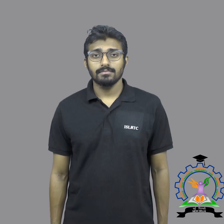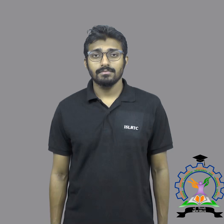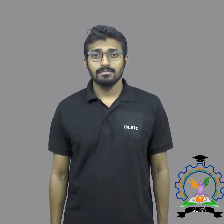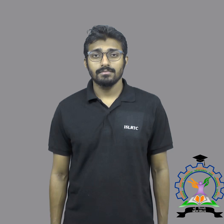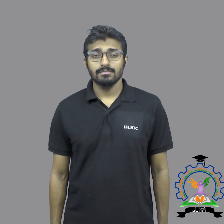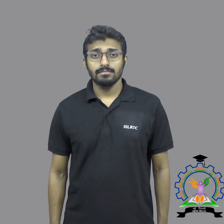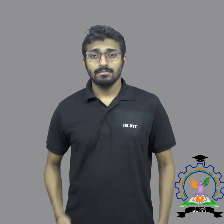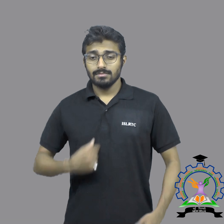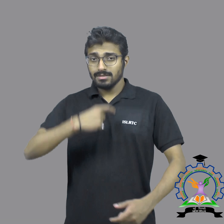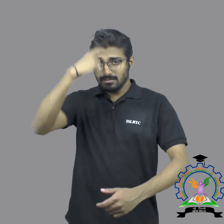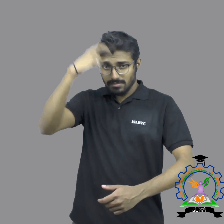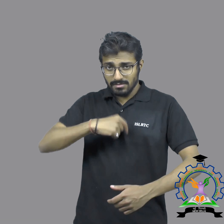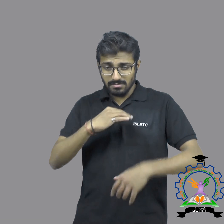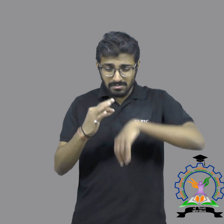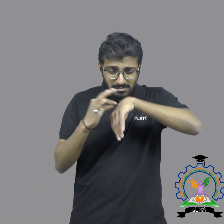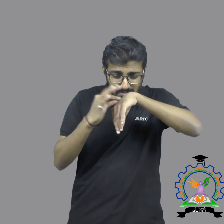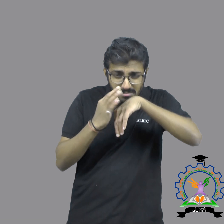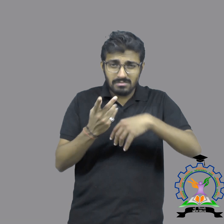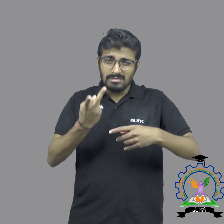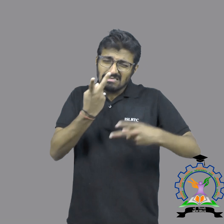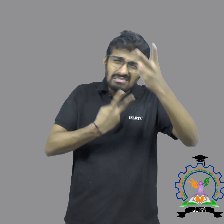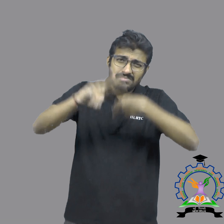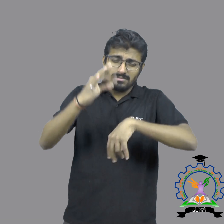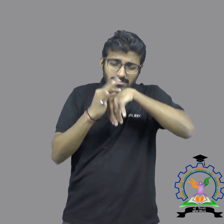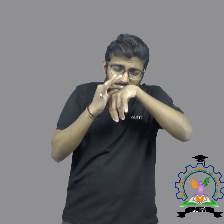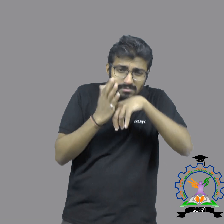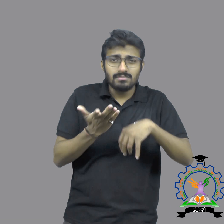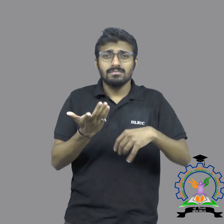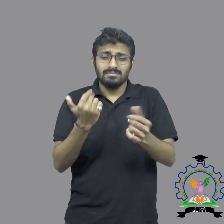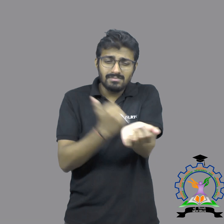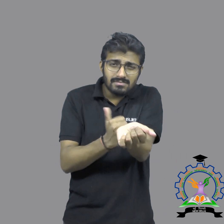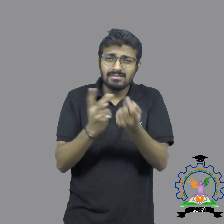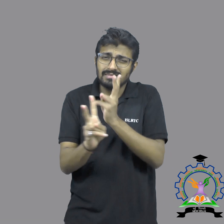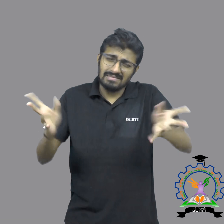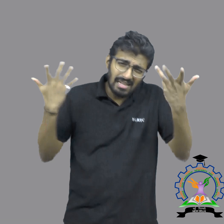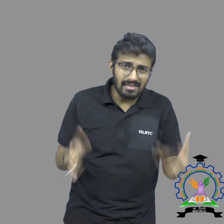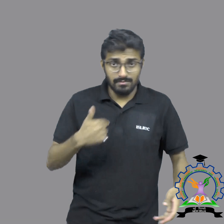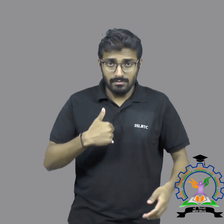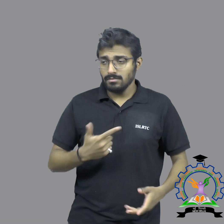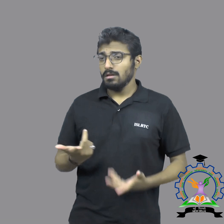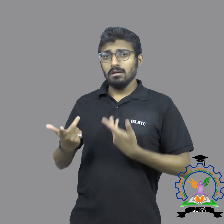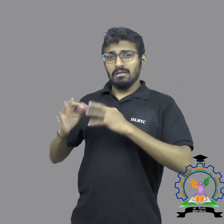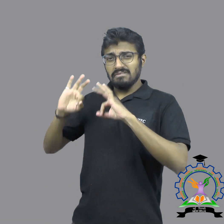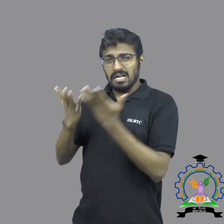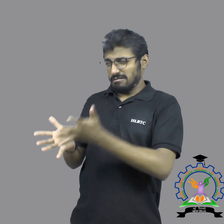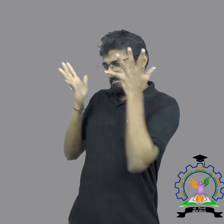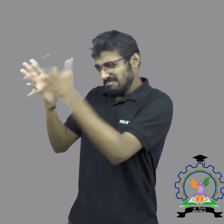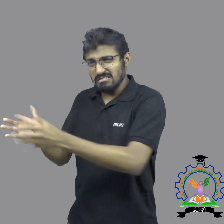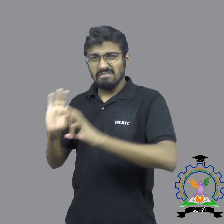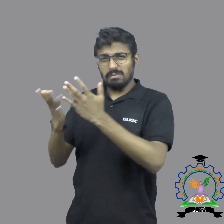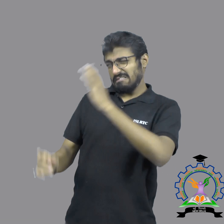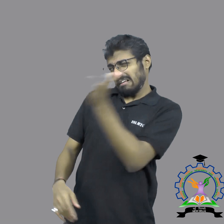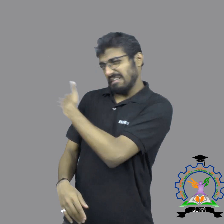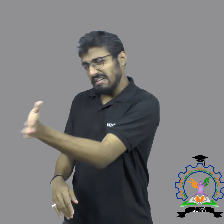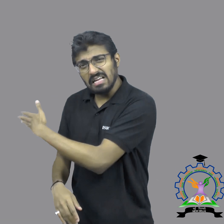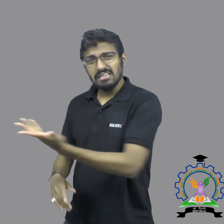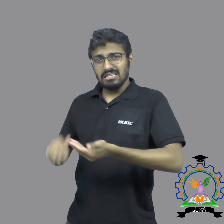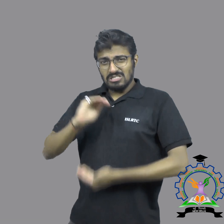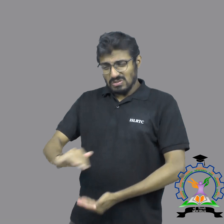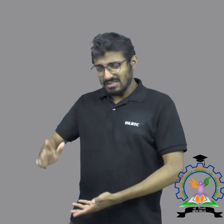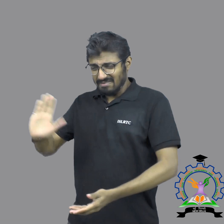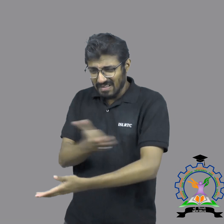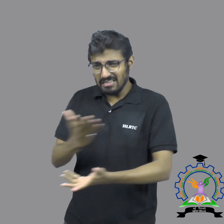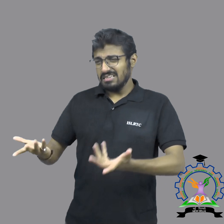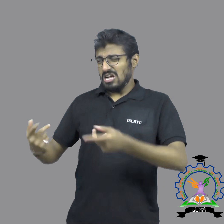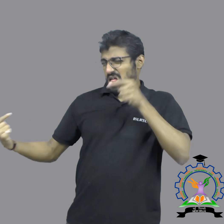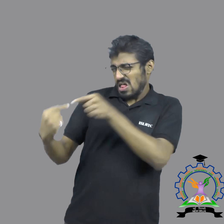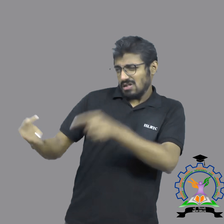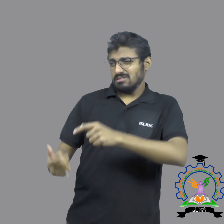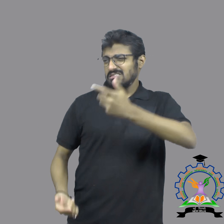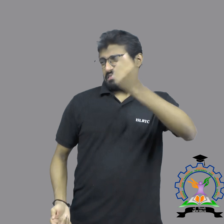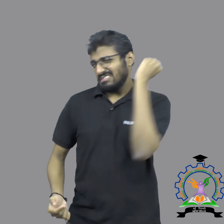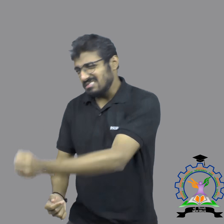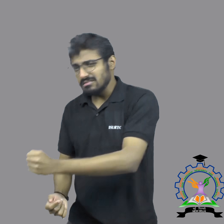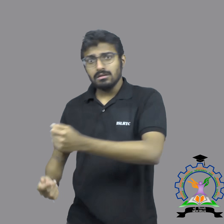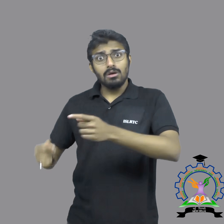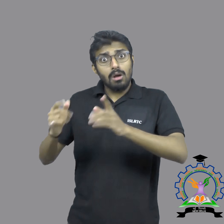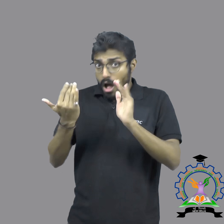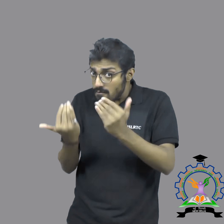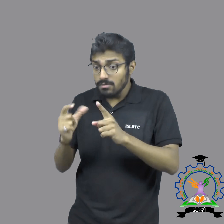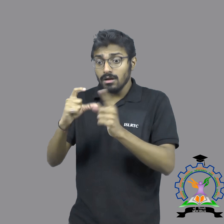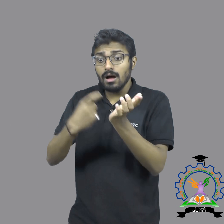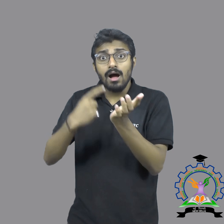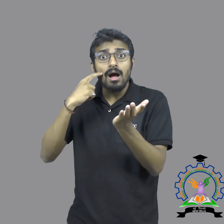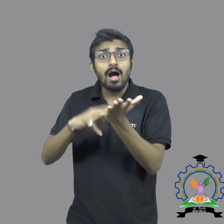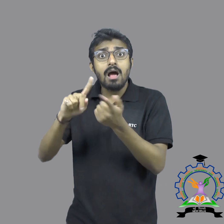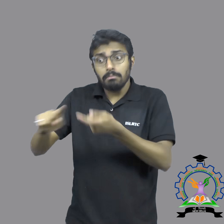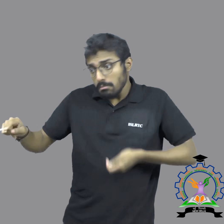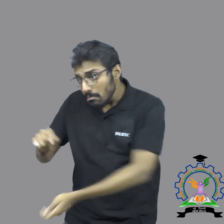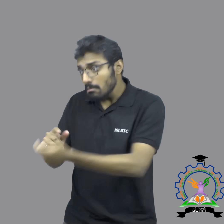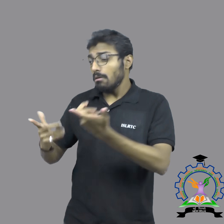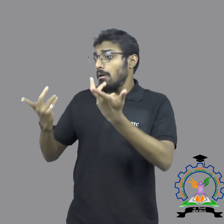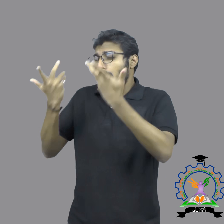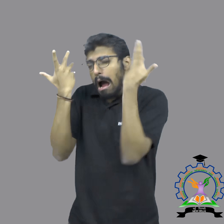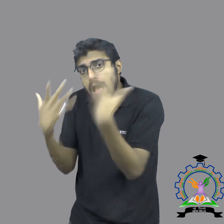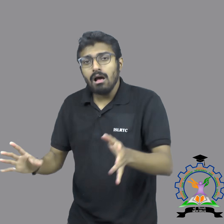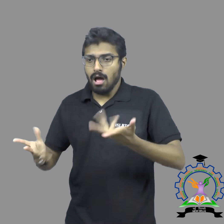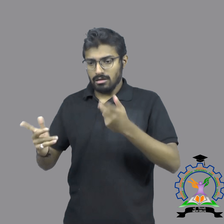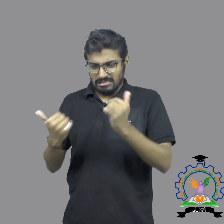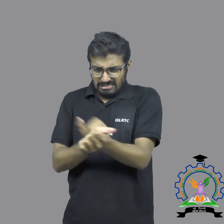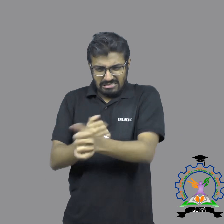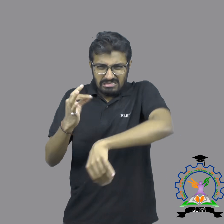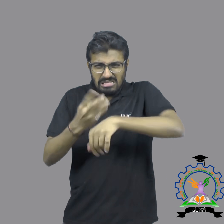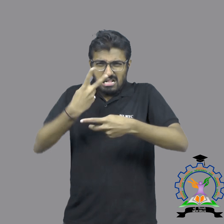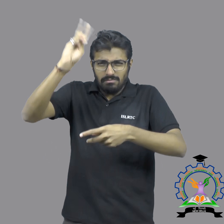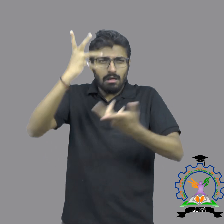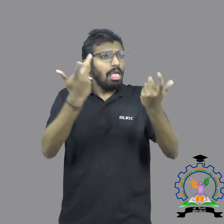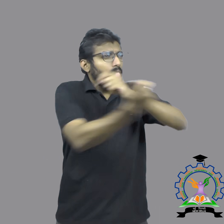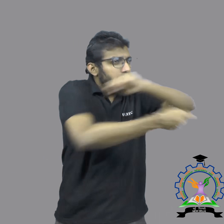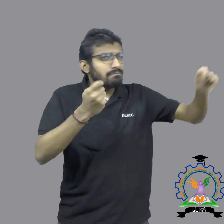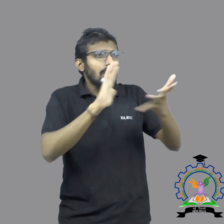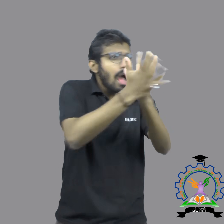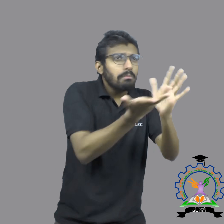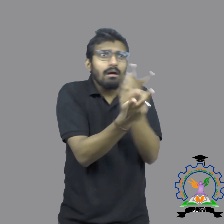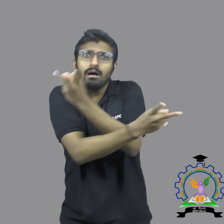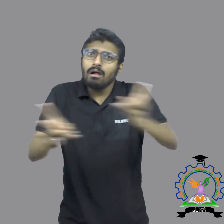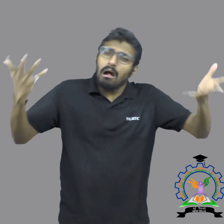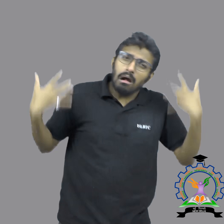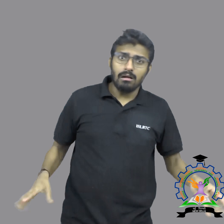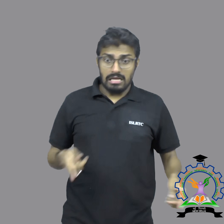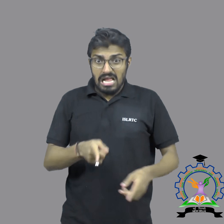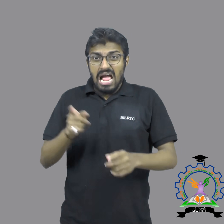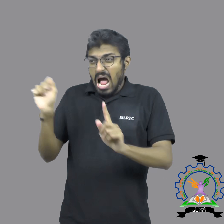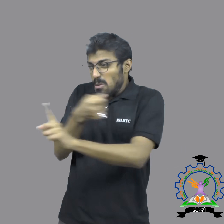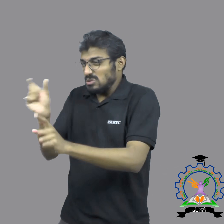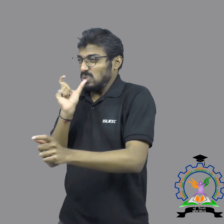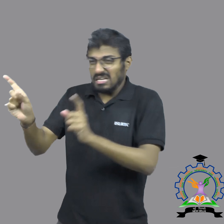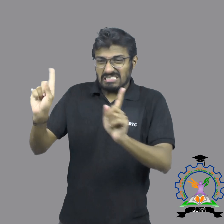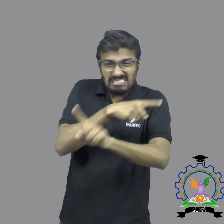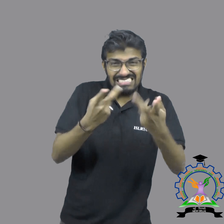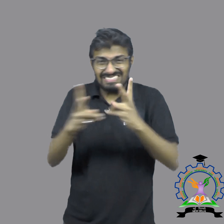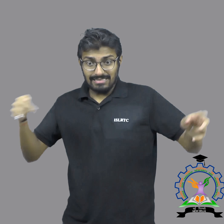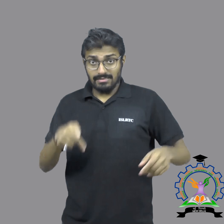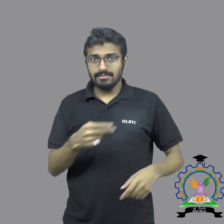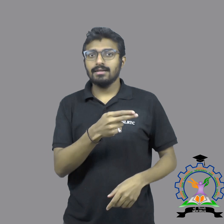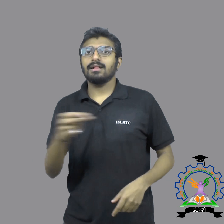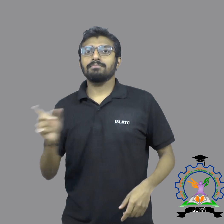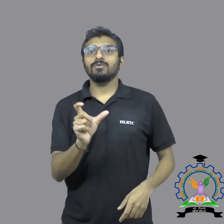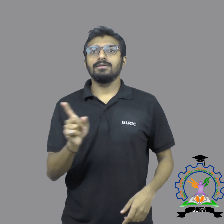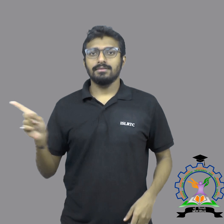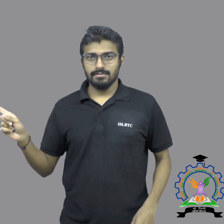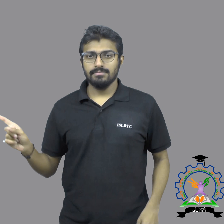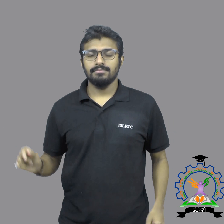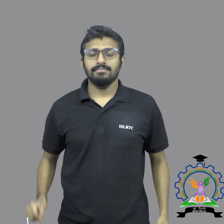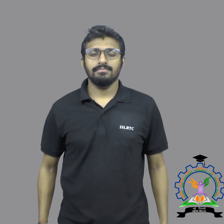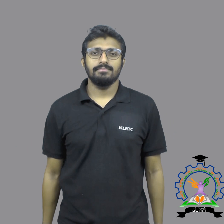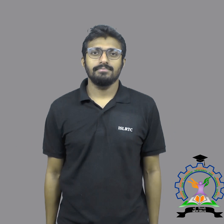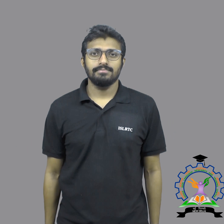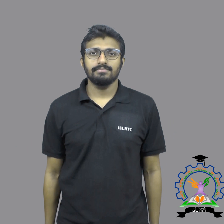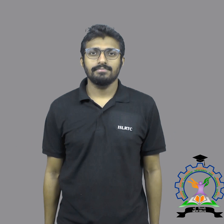Drug Abuse